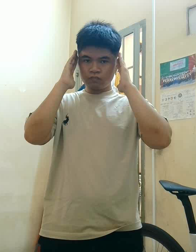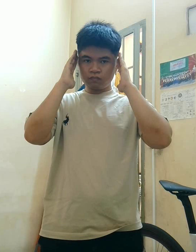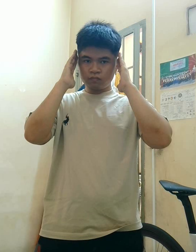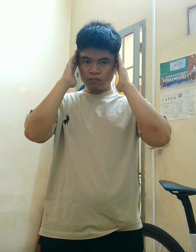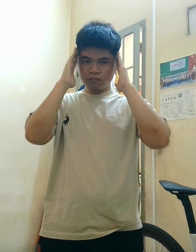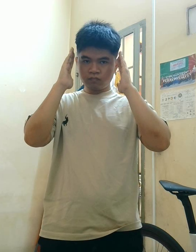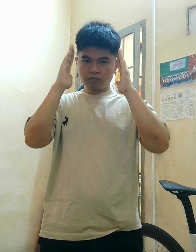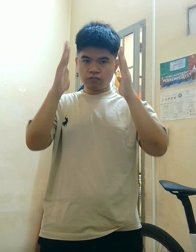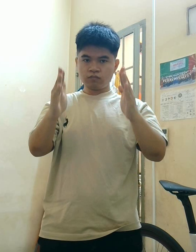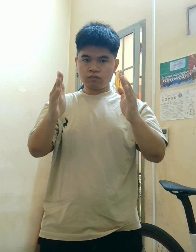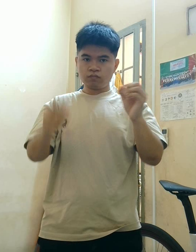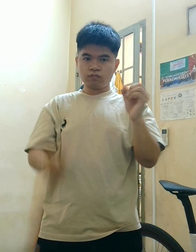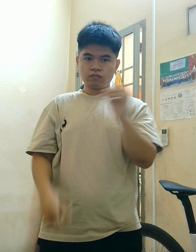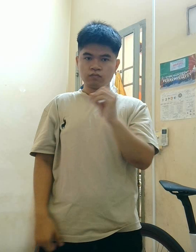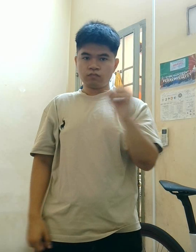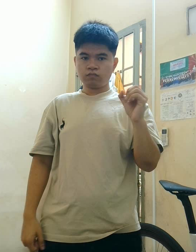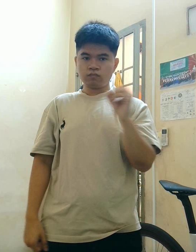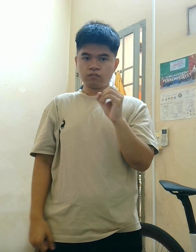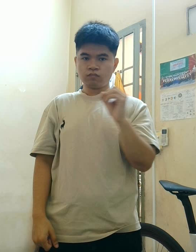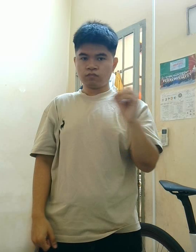khong quan tam